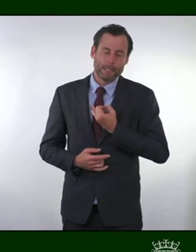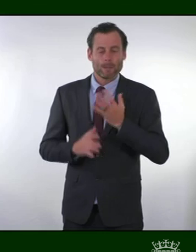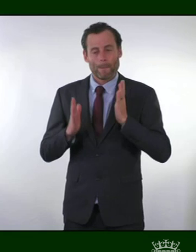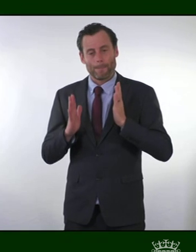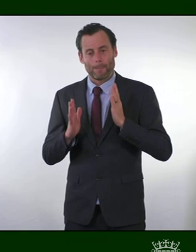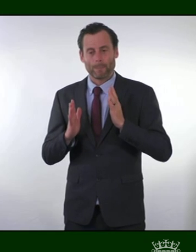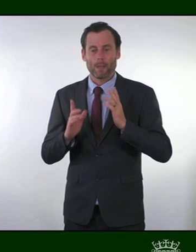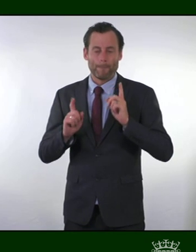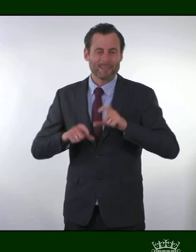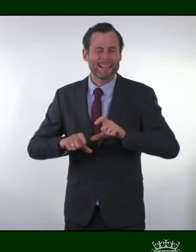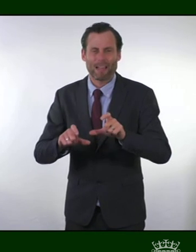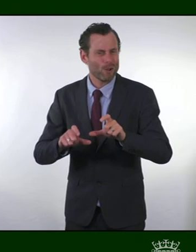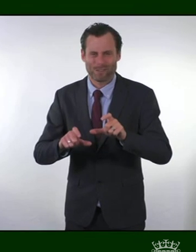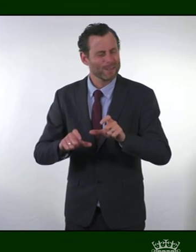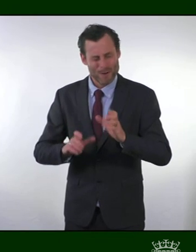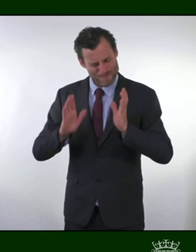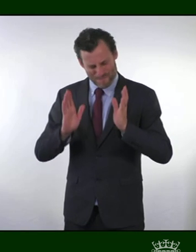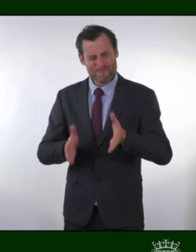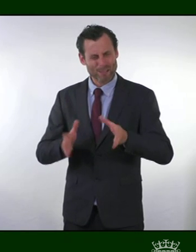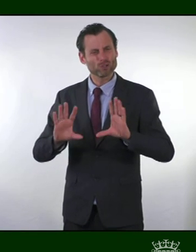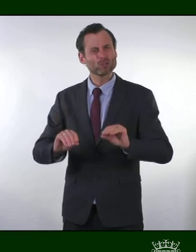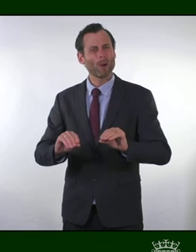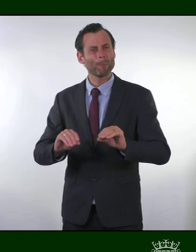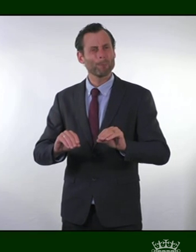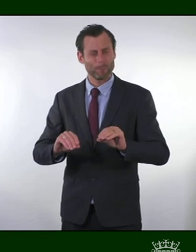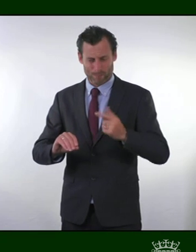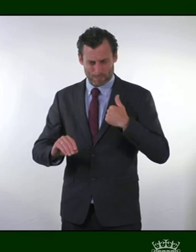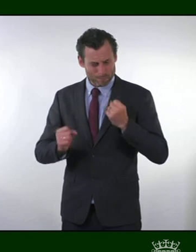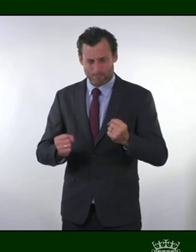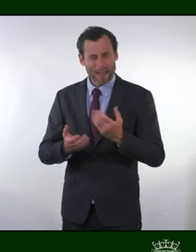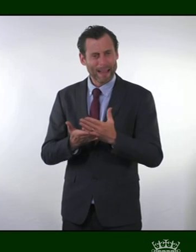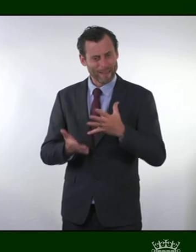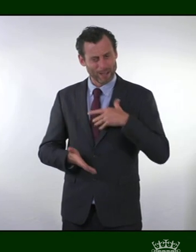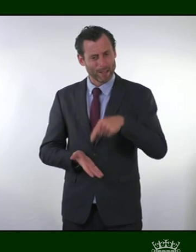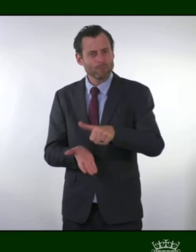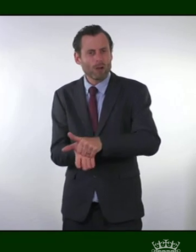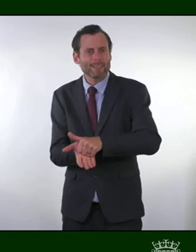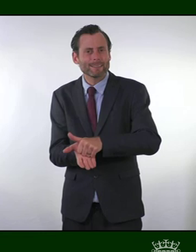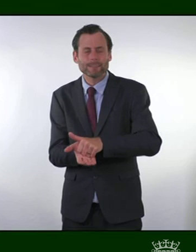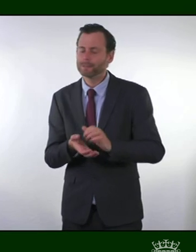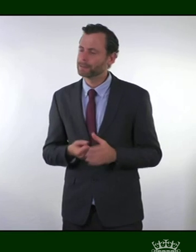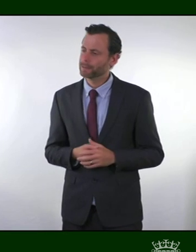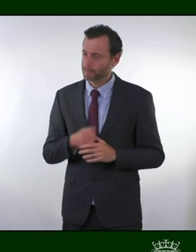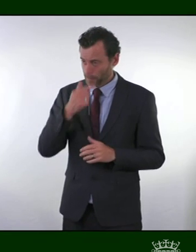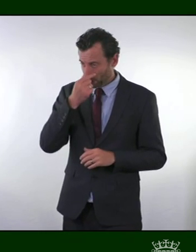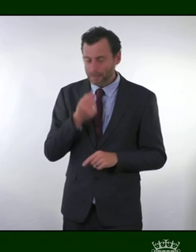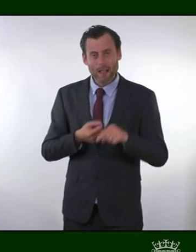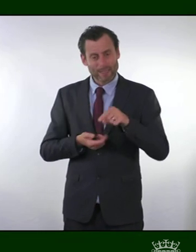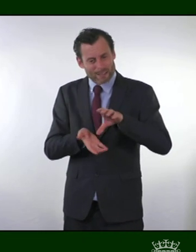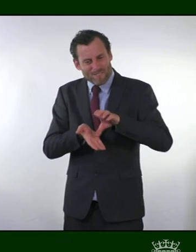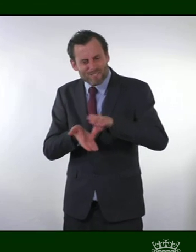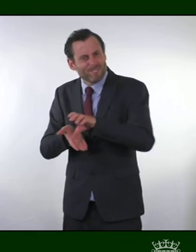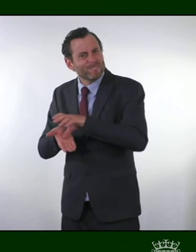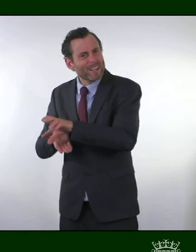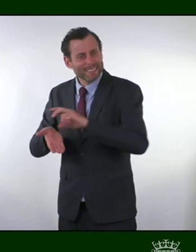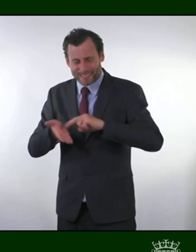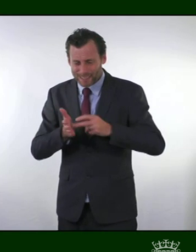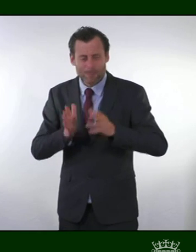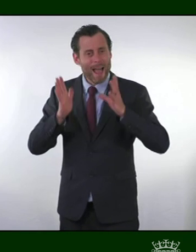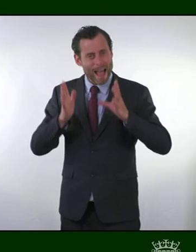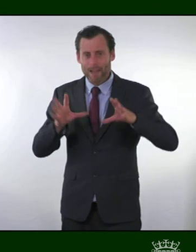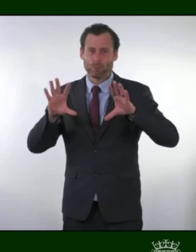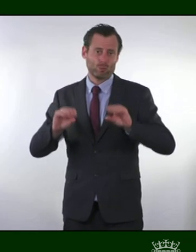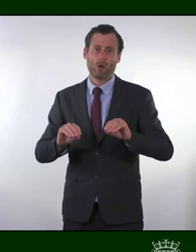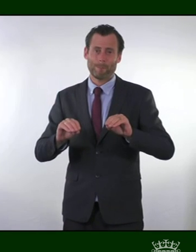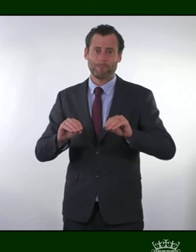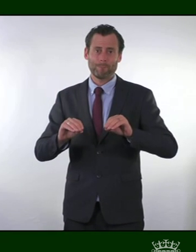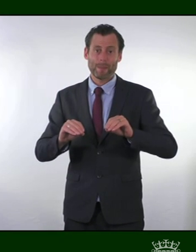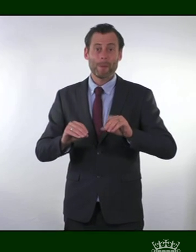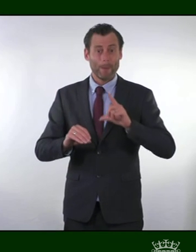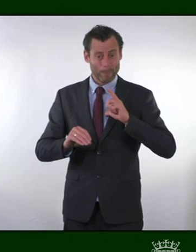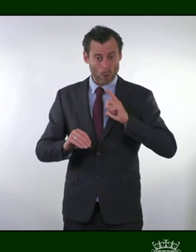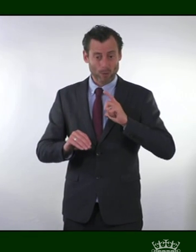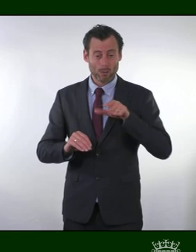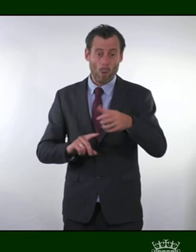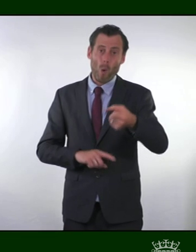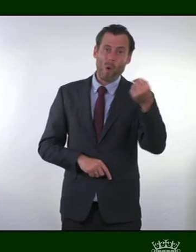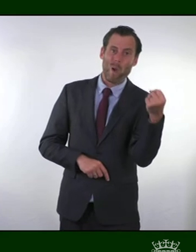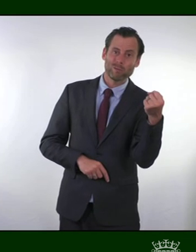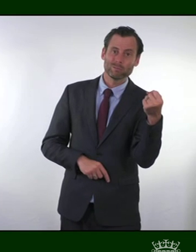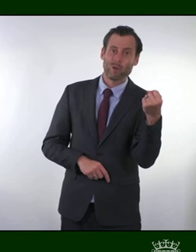I am glad that today the OECD made it clear that it also believes wage support schemes must be carefully wound down in order to get people back to work, protect jobs and return to growth.